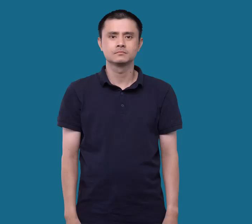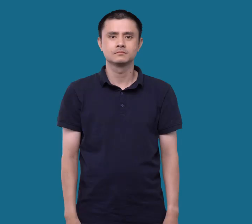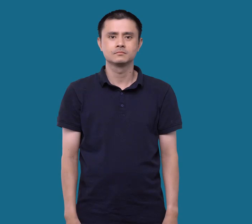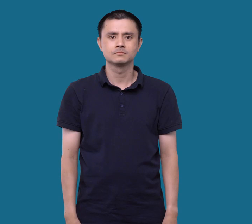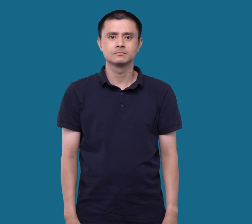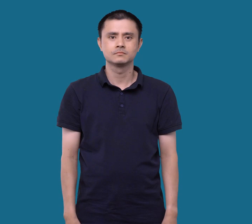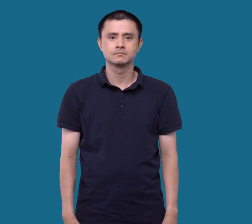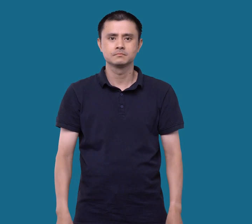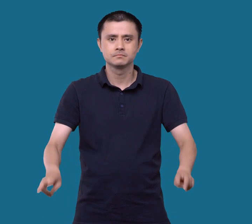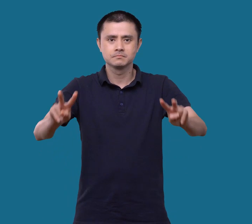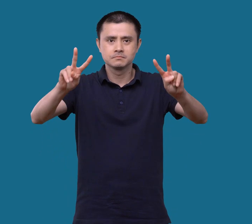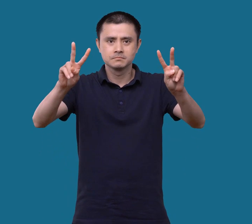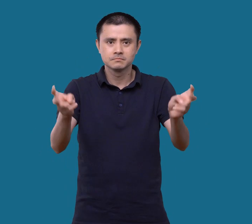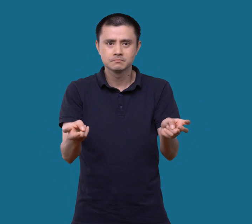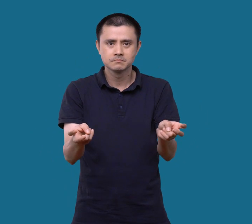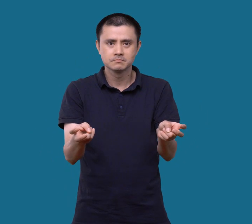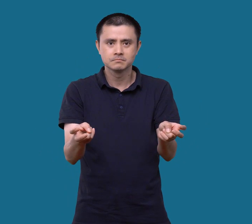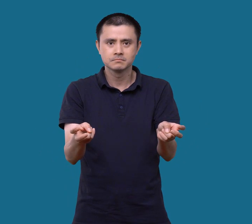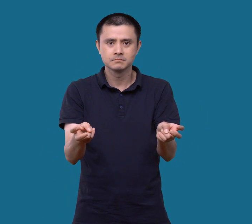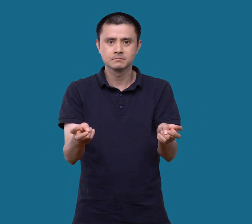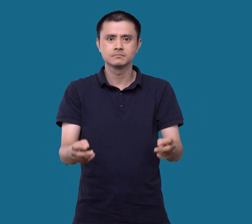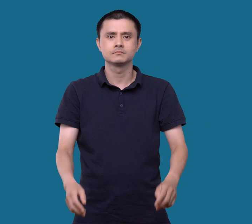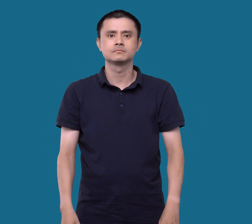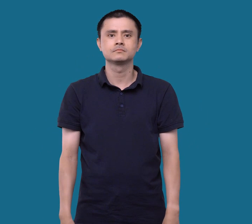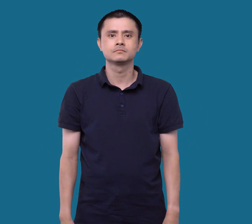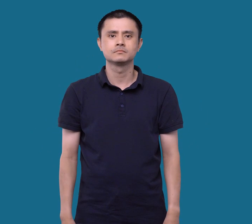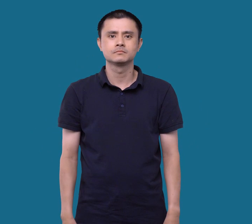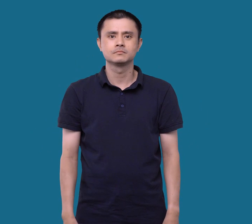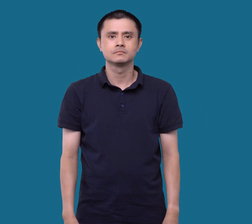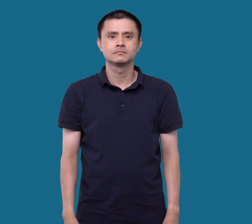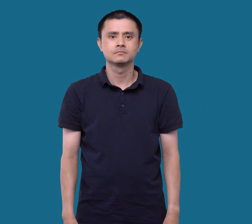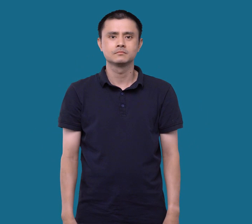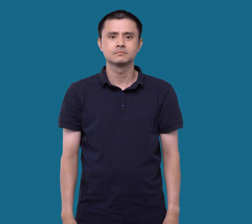ngoặc đơn